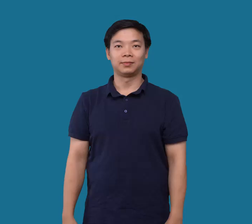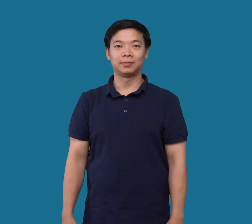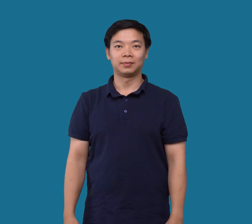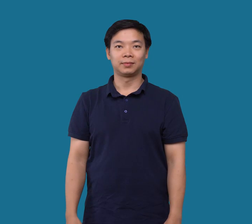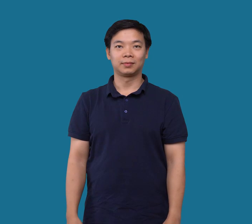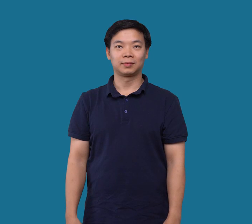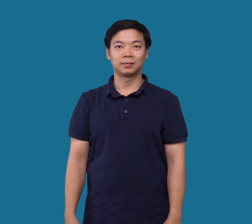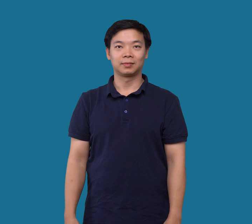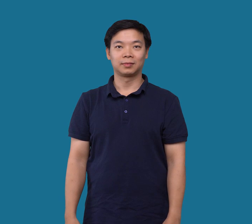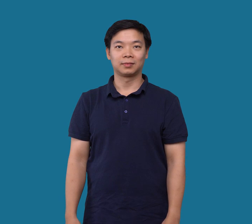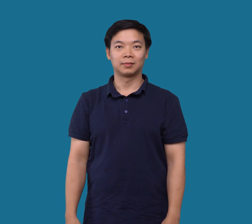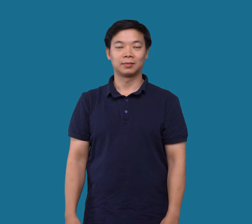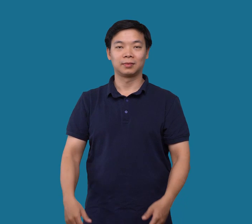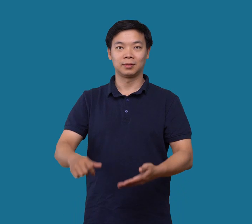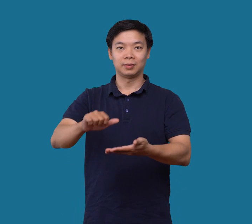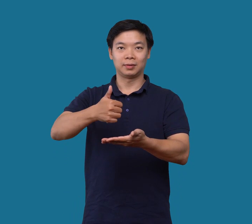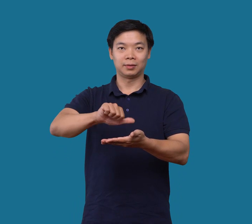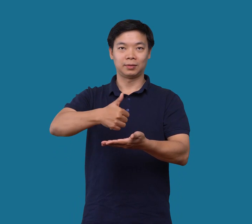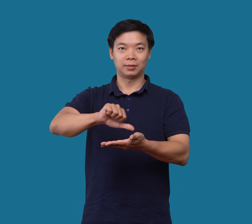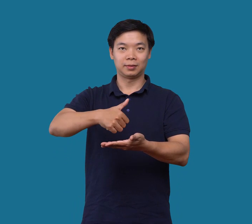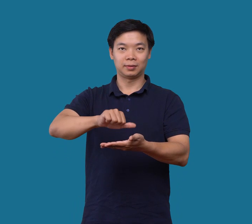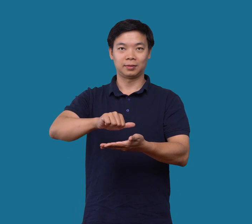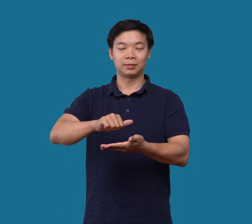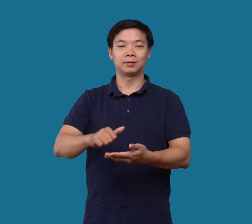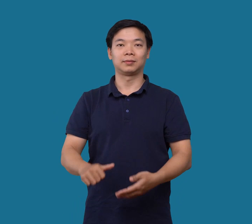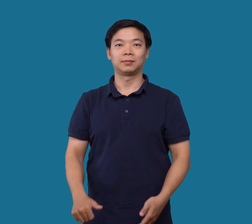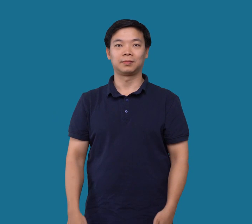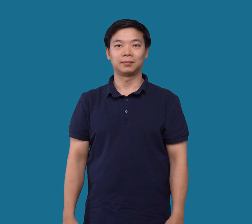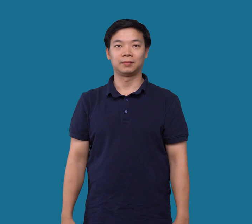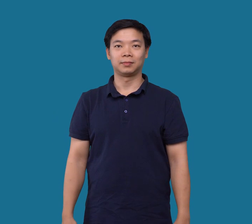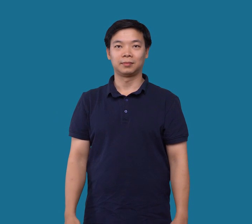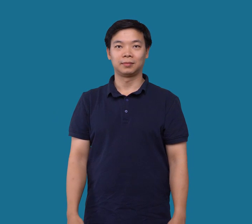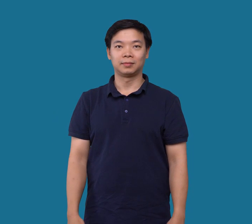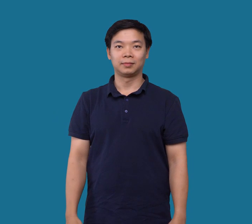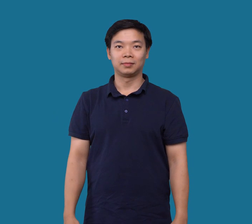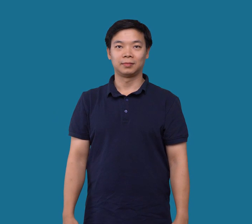kết quả